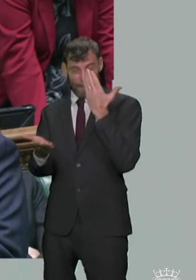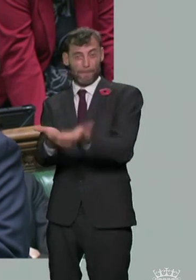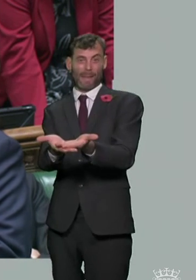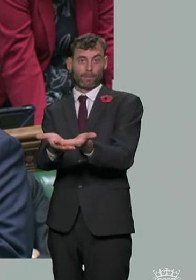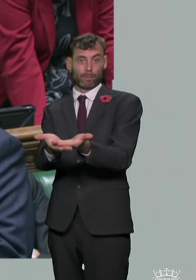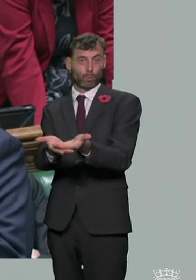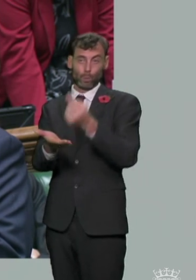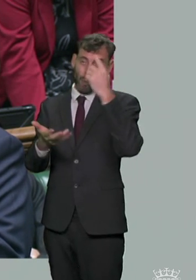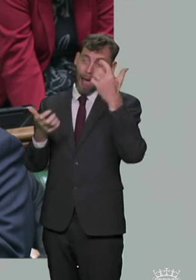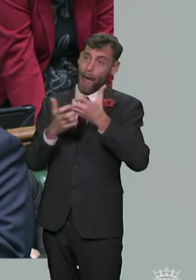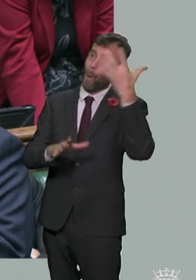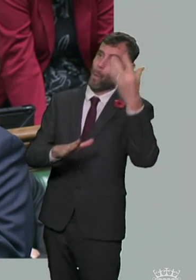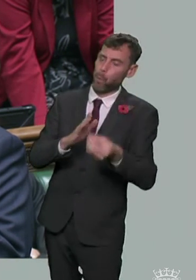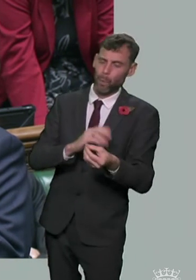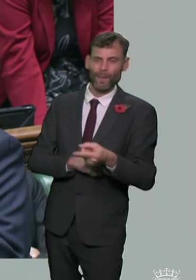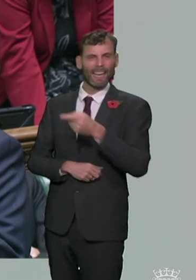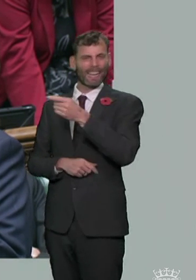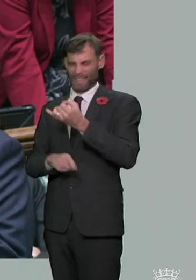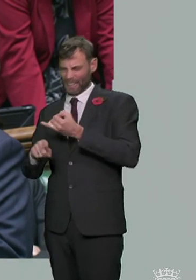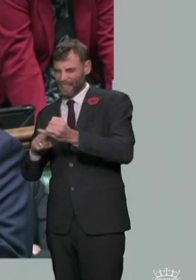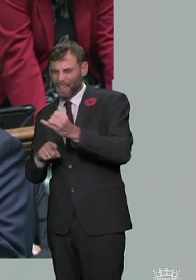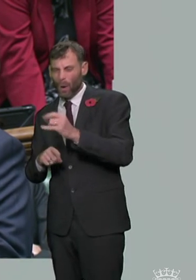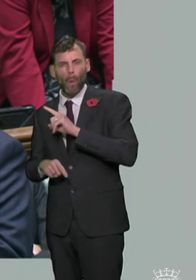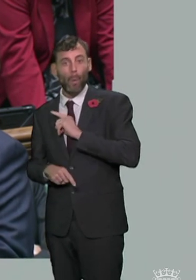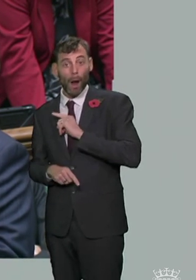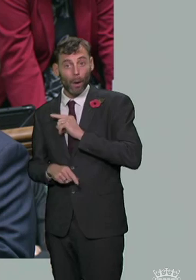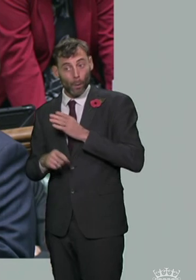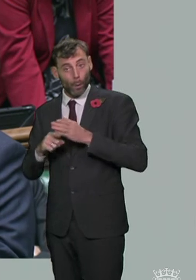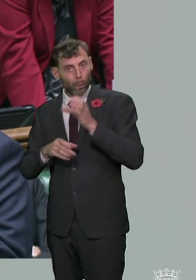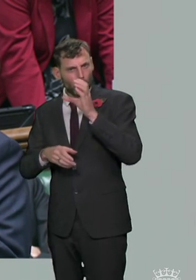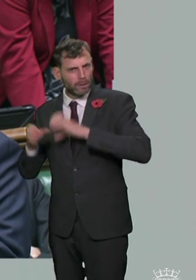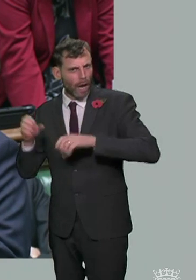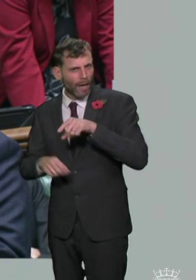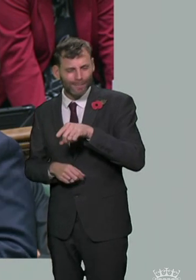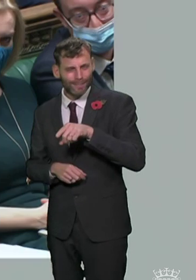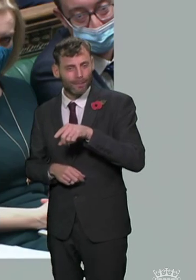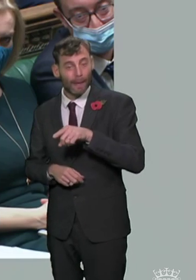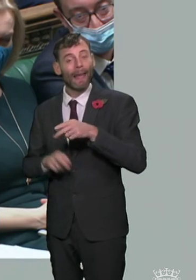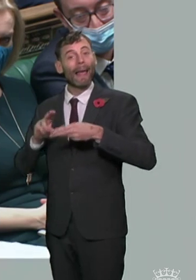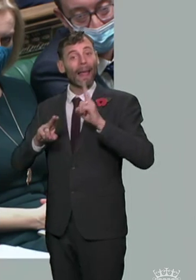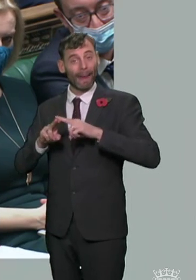If the decision was based on science alone, it would have been approved on the spot.